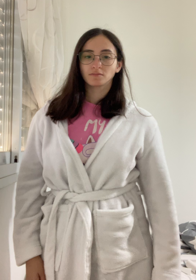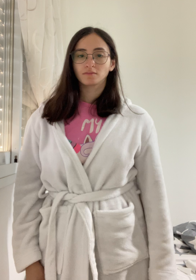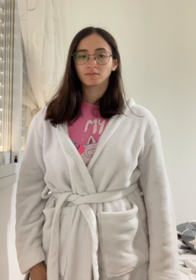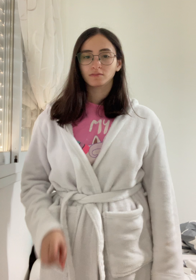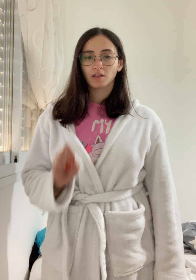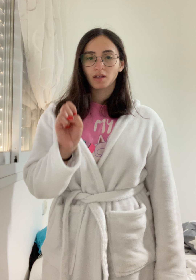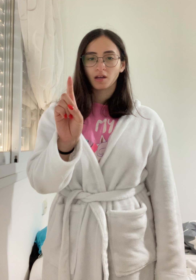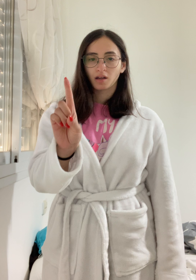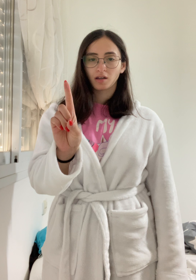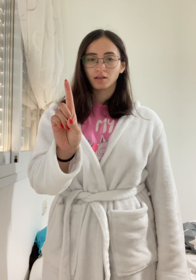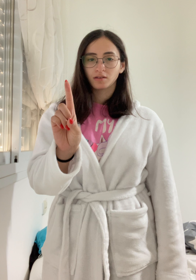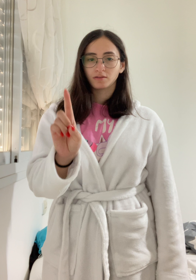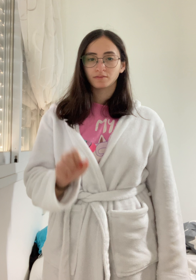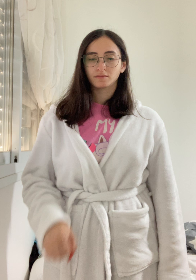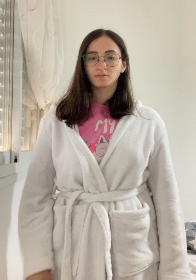אחד